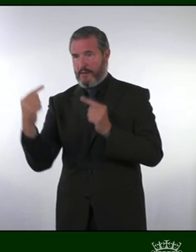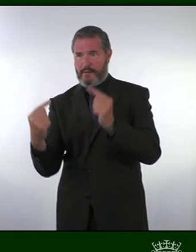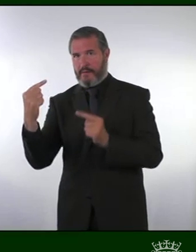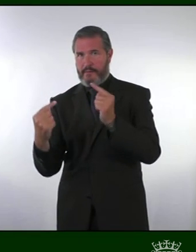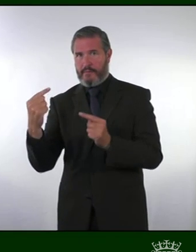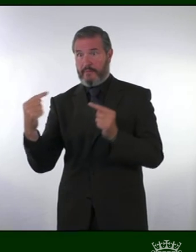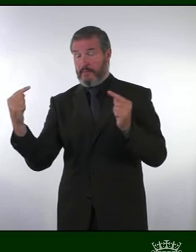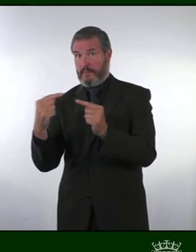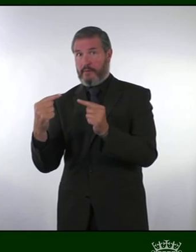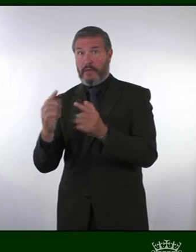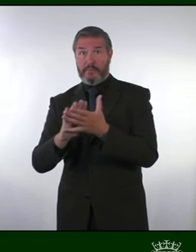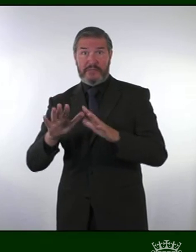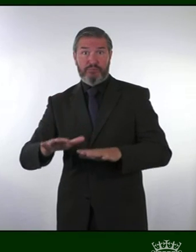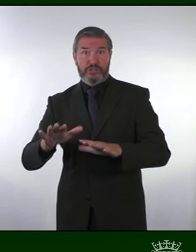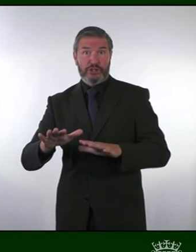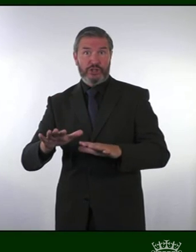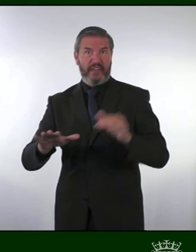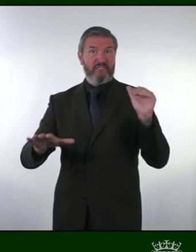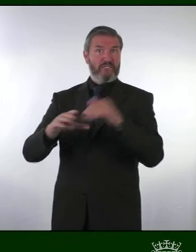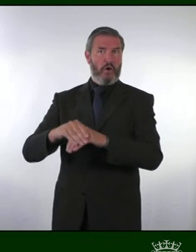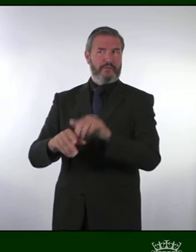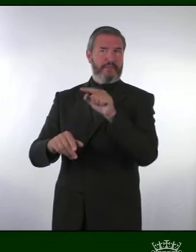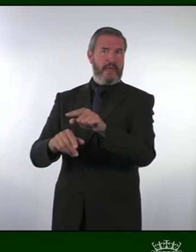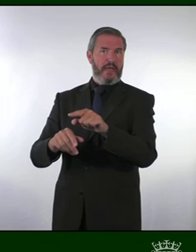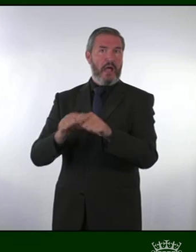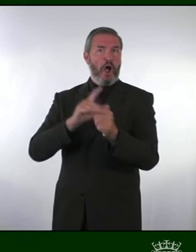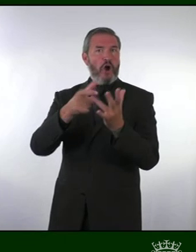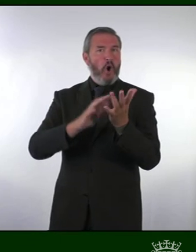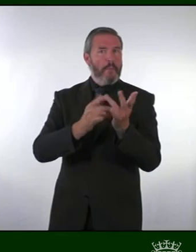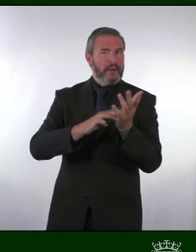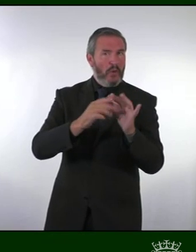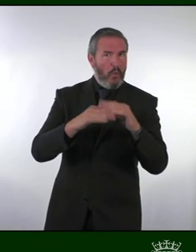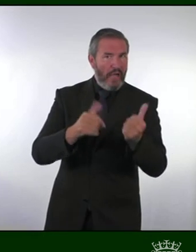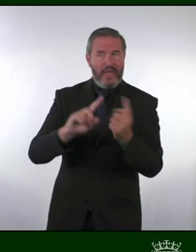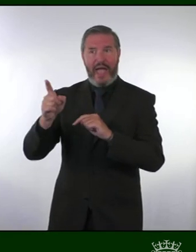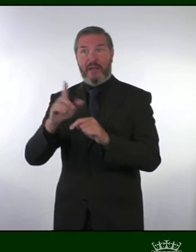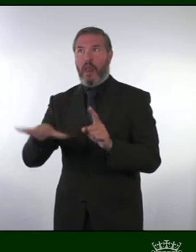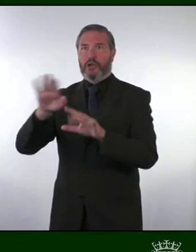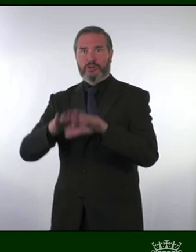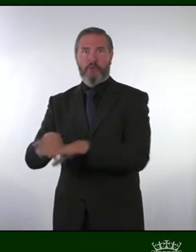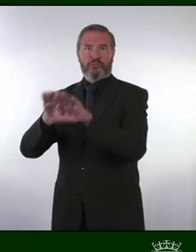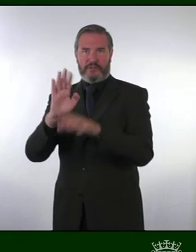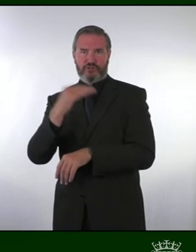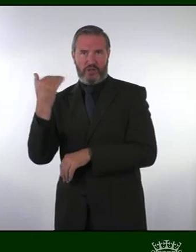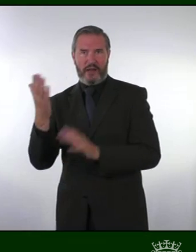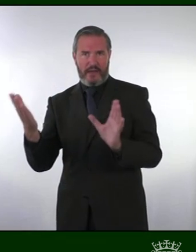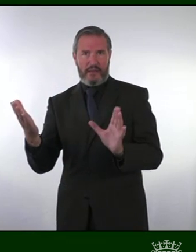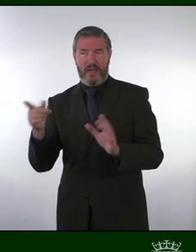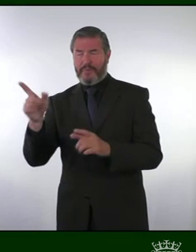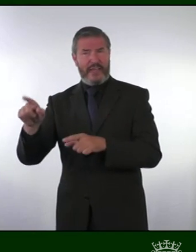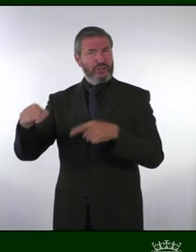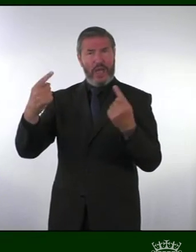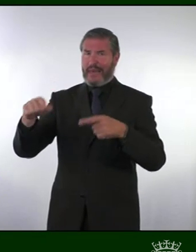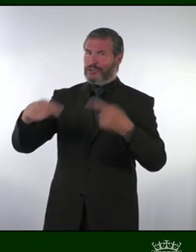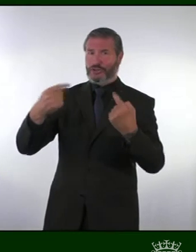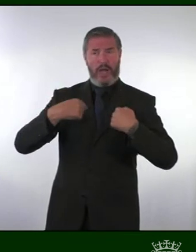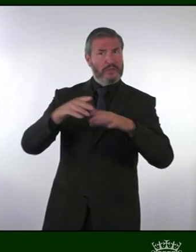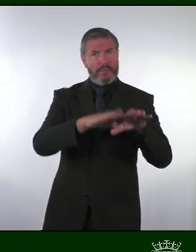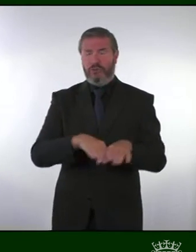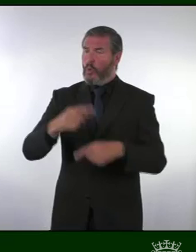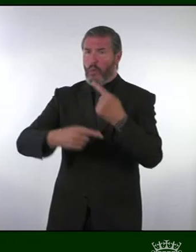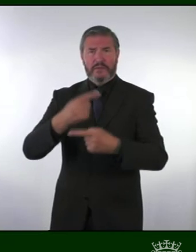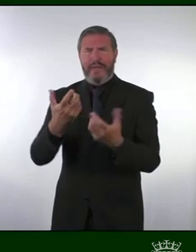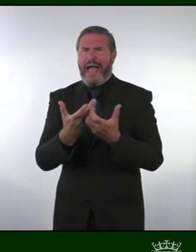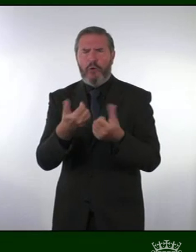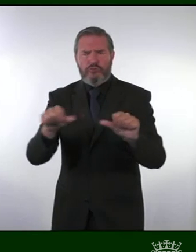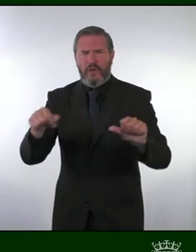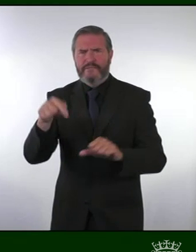What are the implications for British interests of a dispute between a Commonwealth member and the world’s largest democracy on one side, and a state that challenges our notion of democracy on the other?